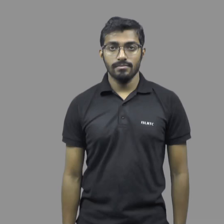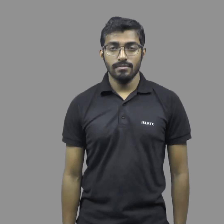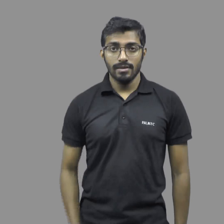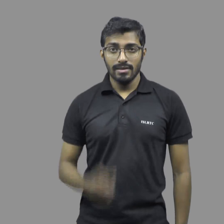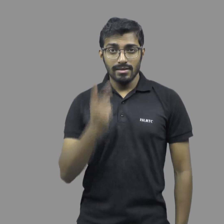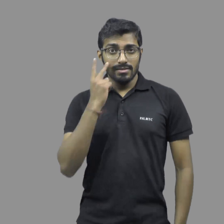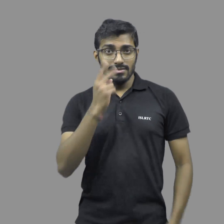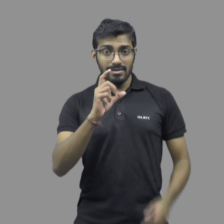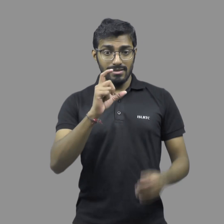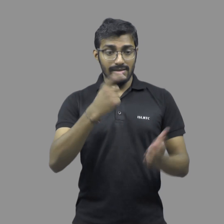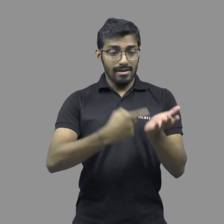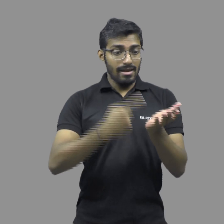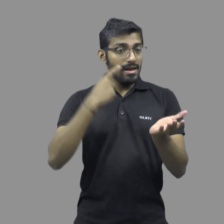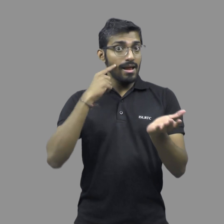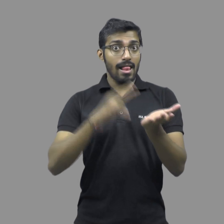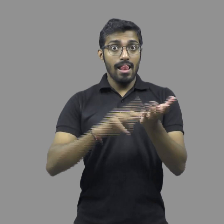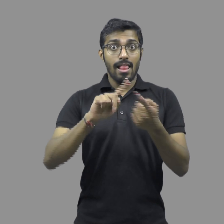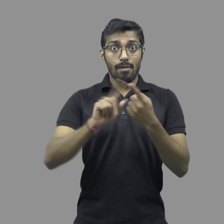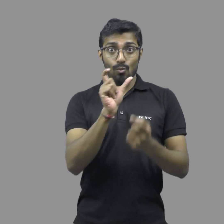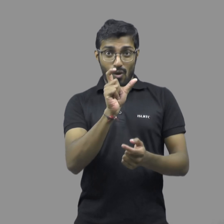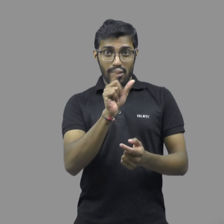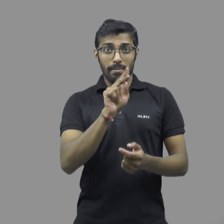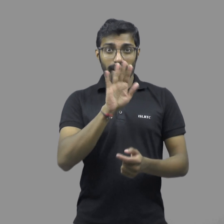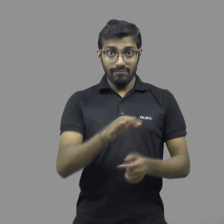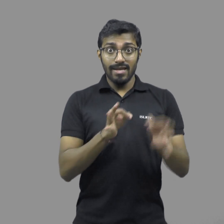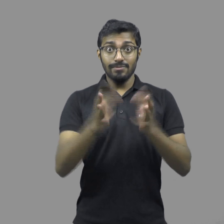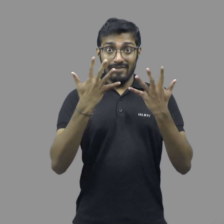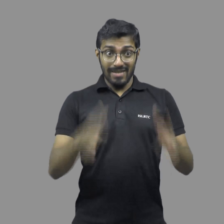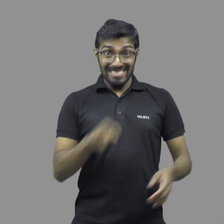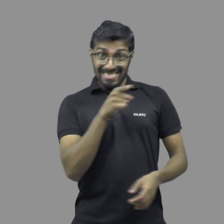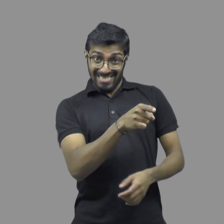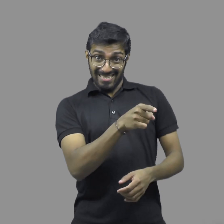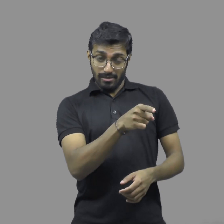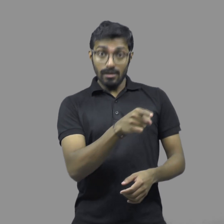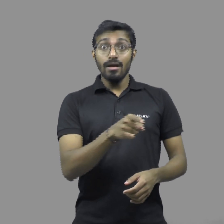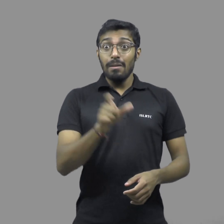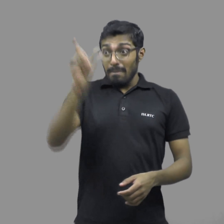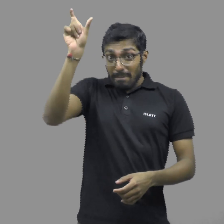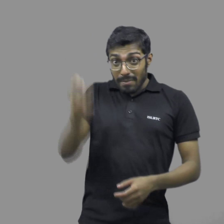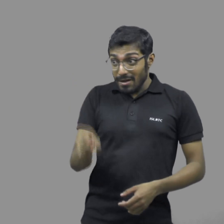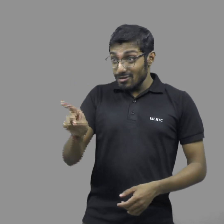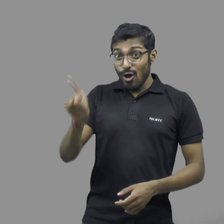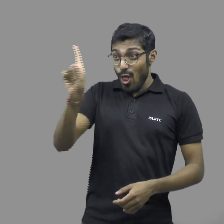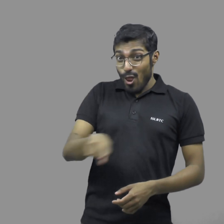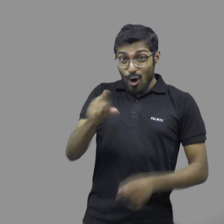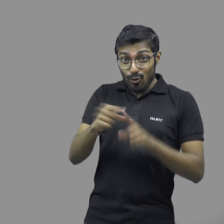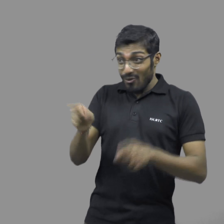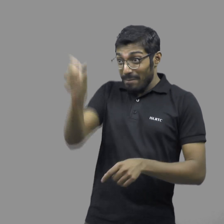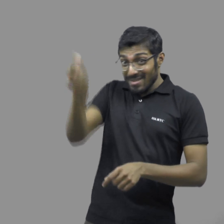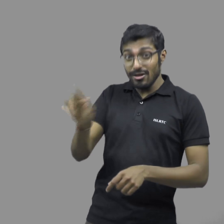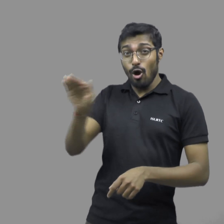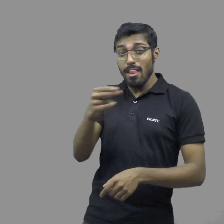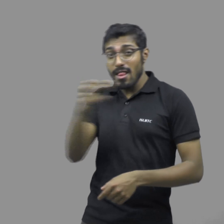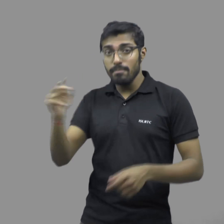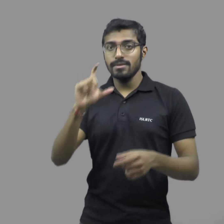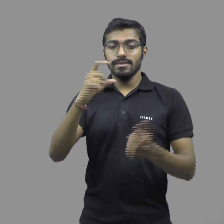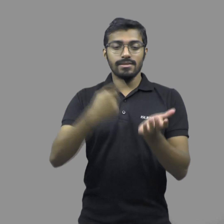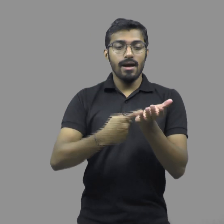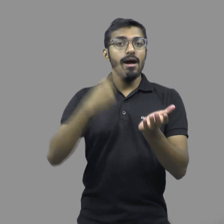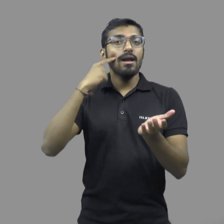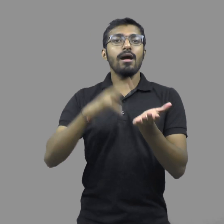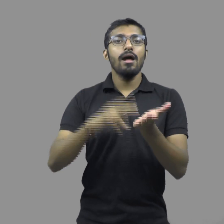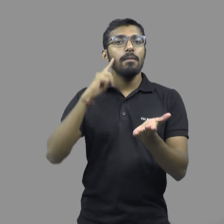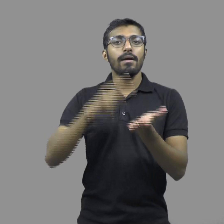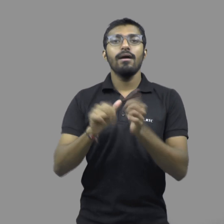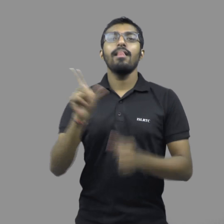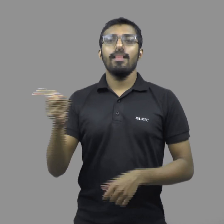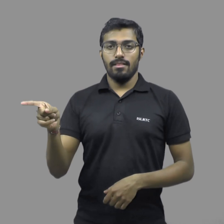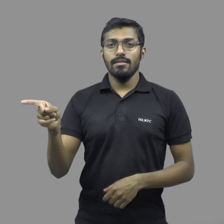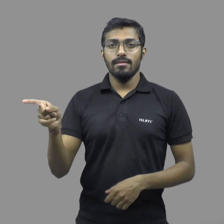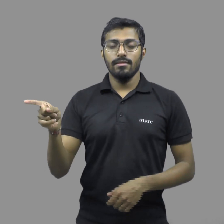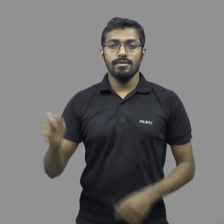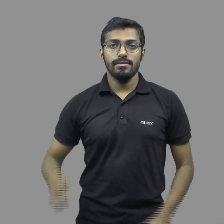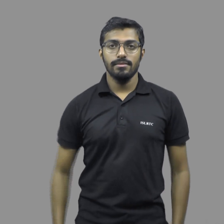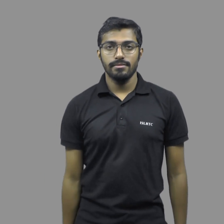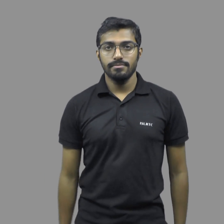Criminal